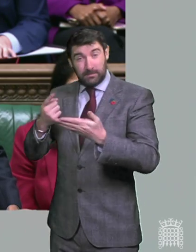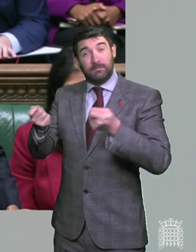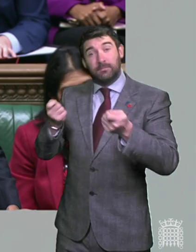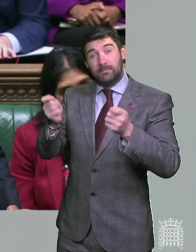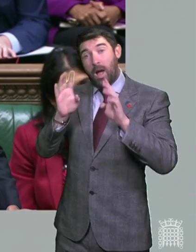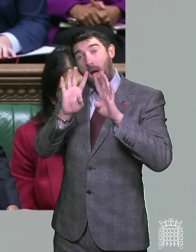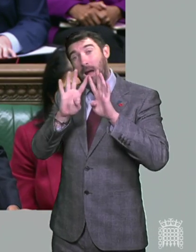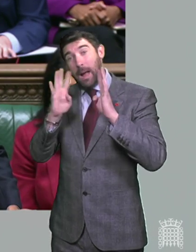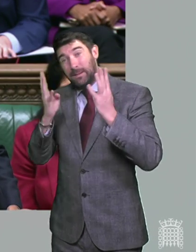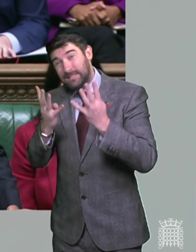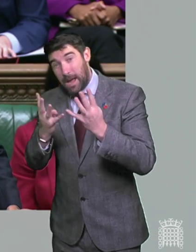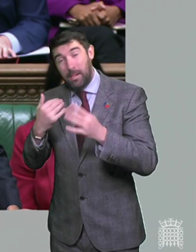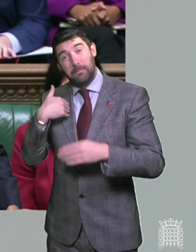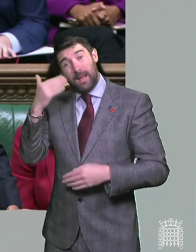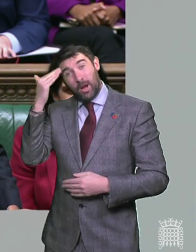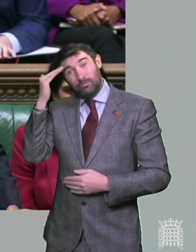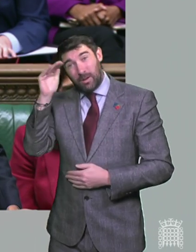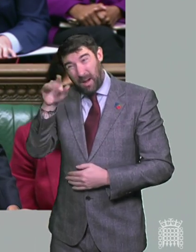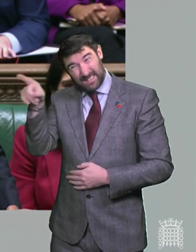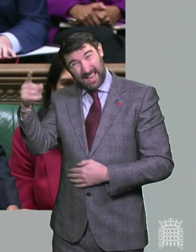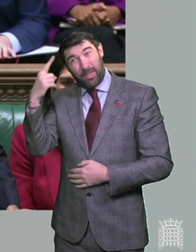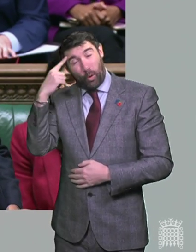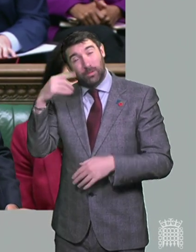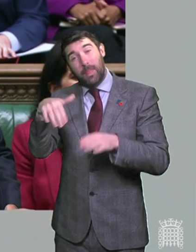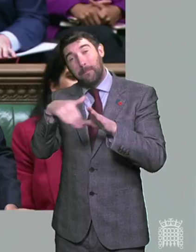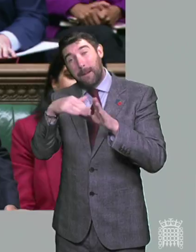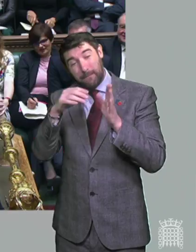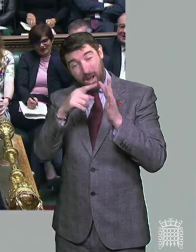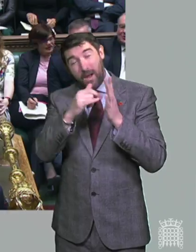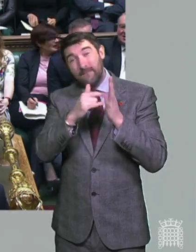I gently remind him that he thought the right honourable Member for Islington North was the right person to look after our security.